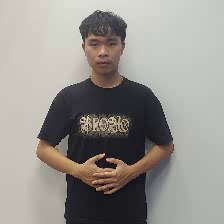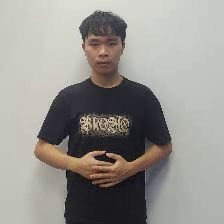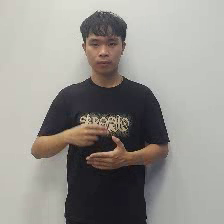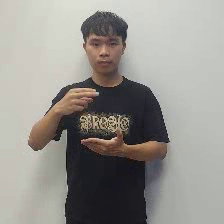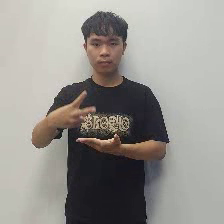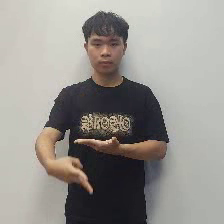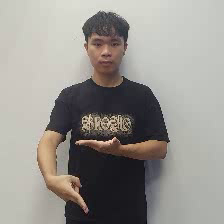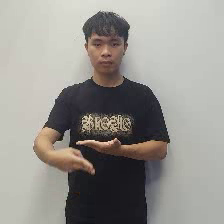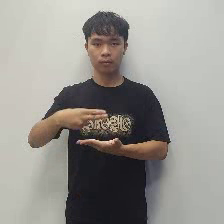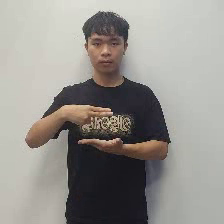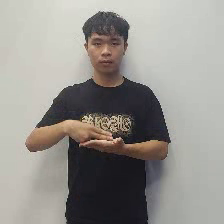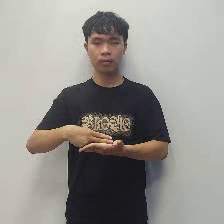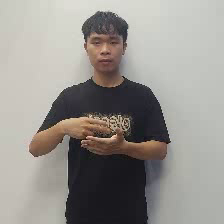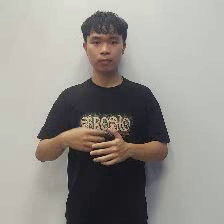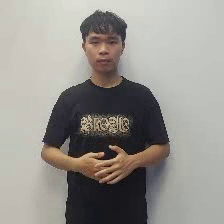Thức ăn